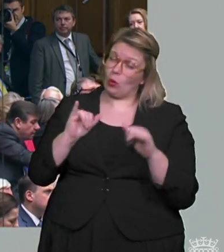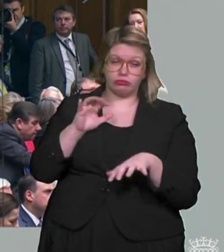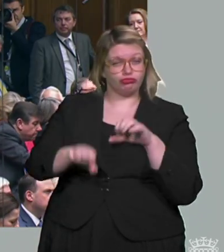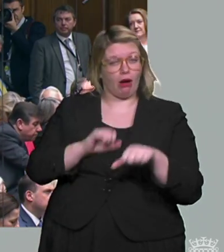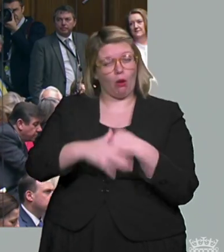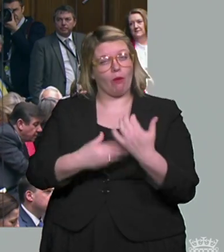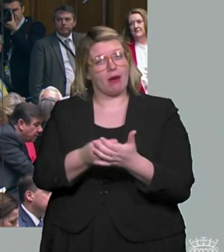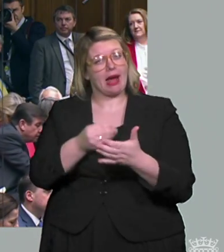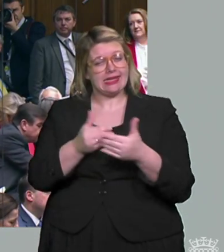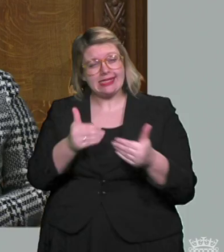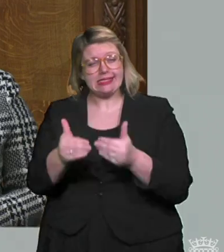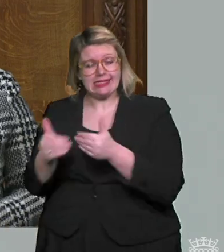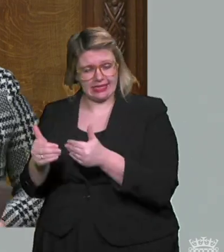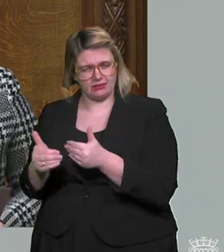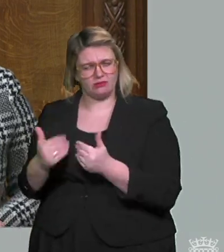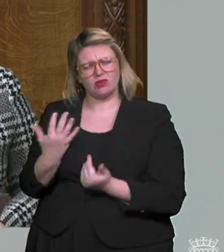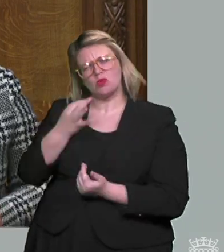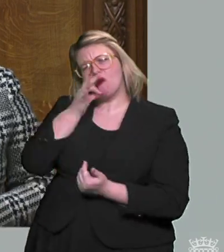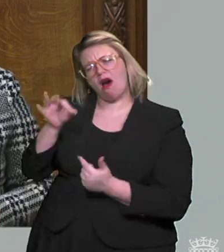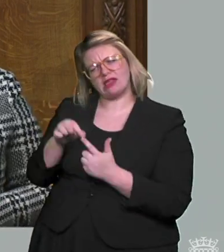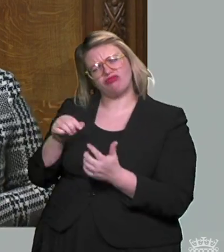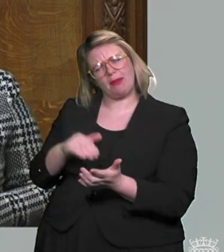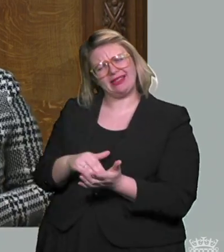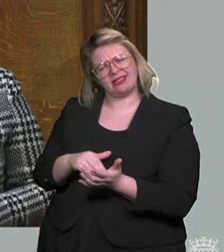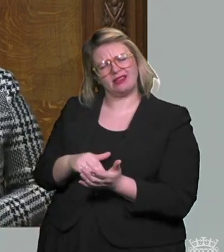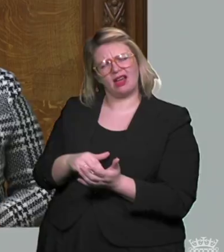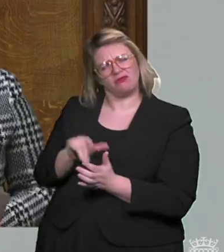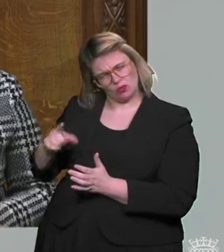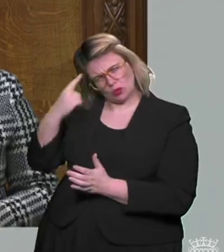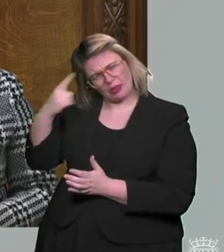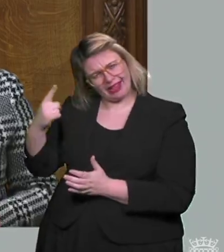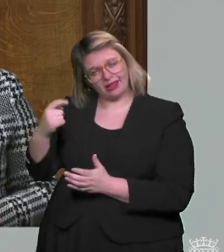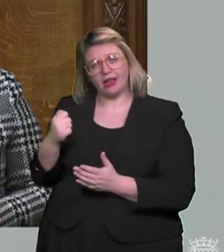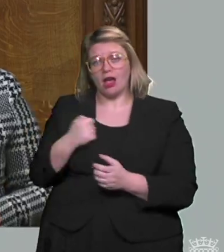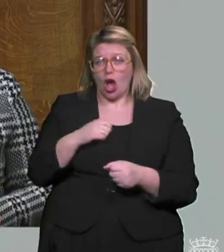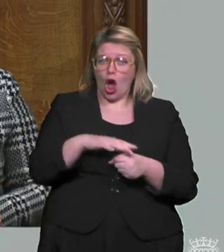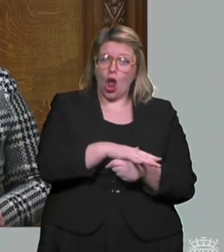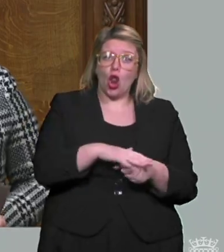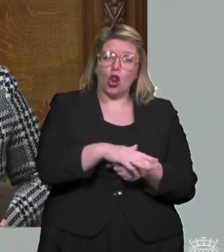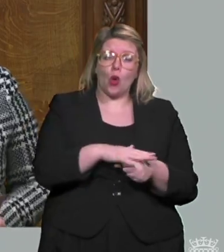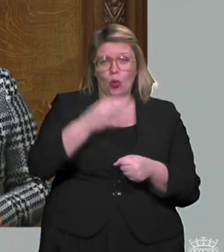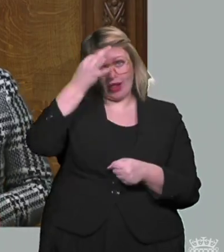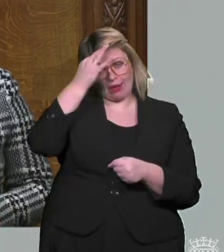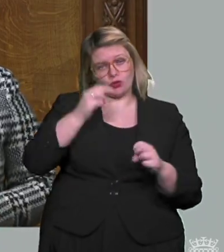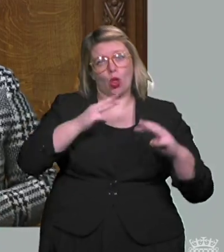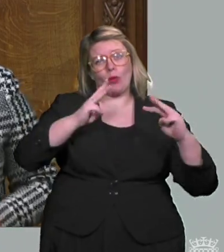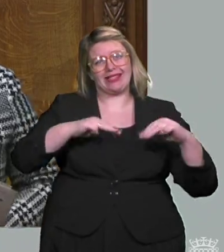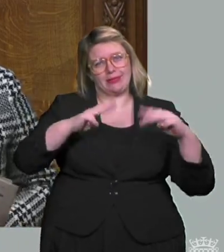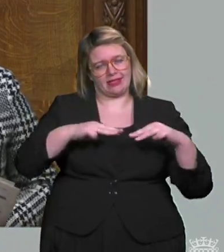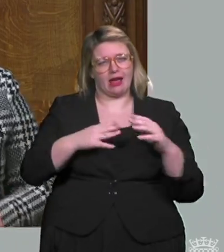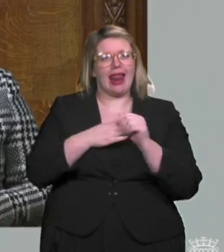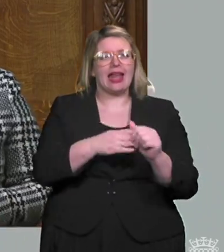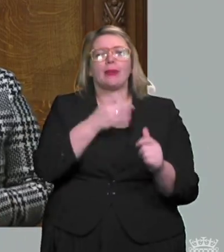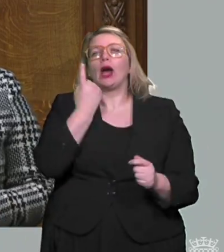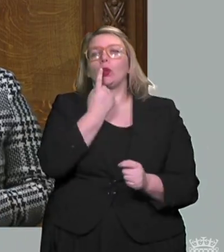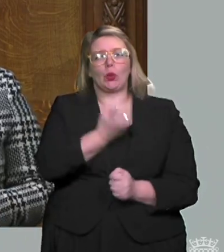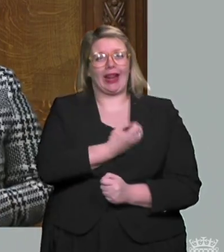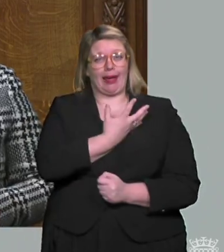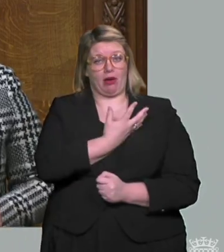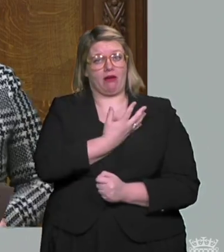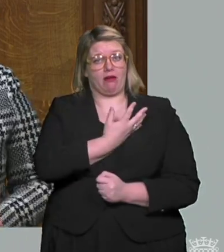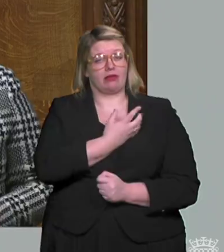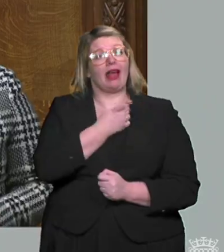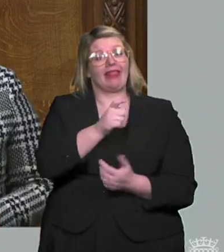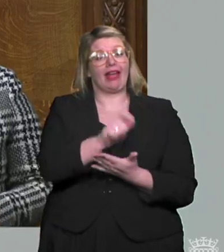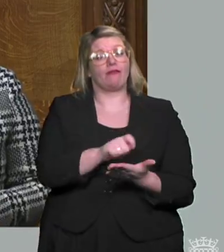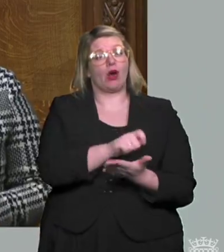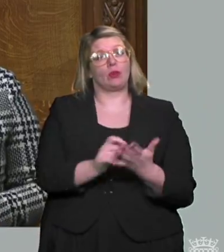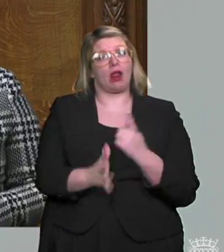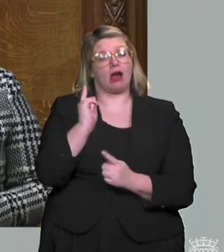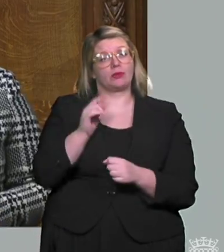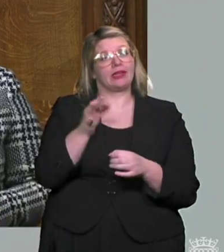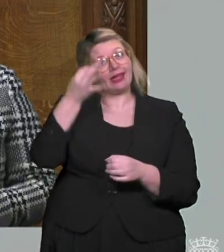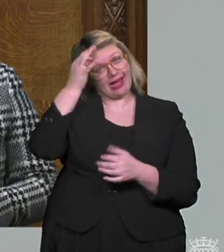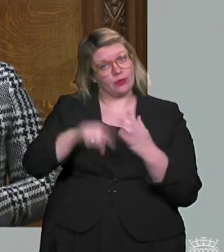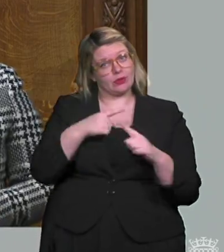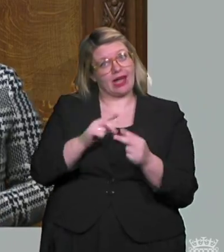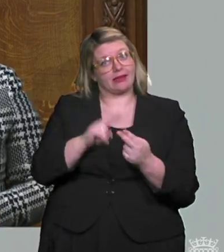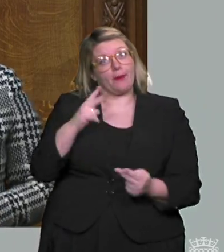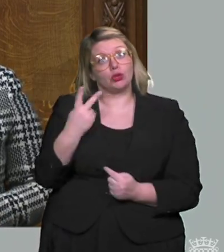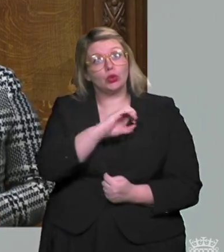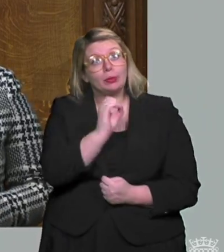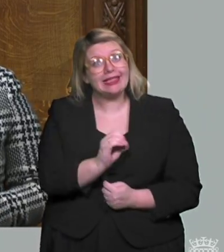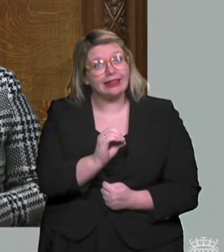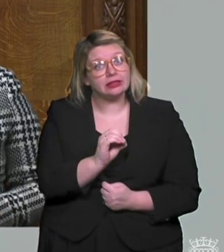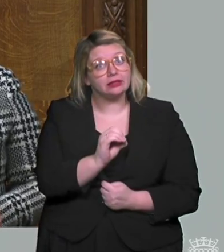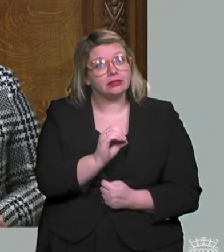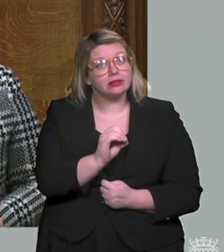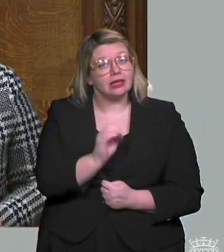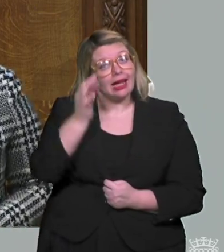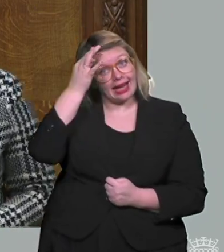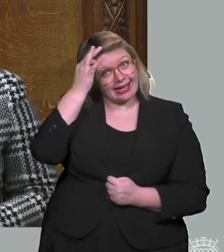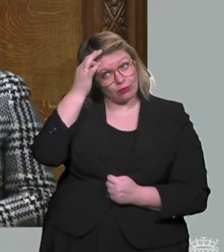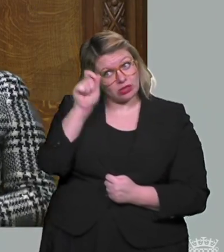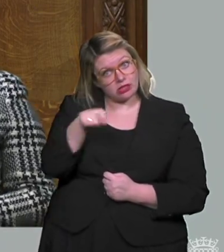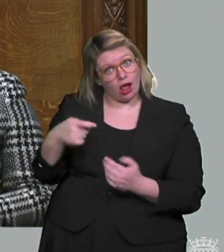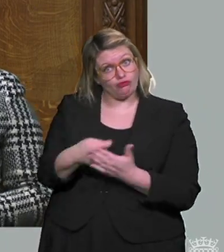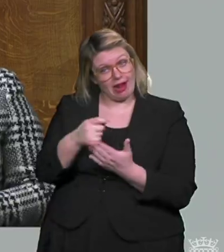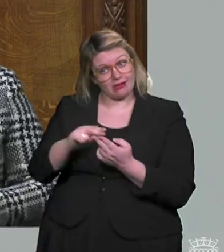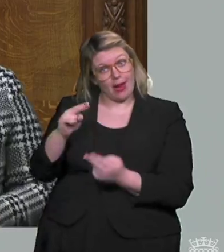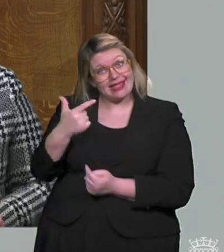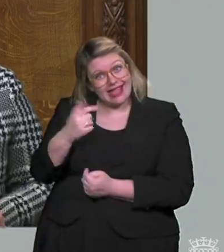Therefore, does the Prime Minister share my astonishment that my local Labour-led Westminster Council voted last week to raise council tax by 2% and council housing tenants’ rent by 7%,